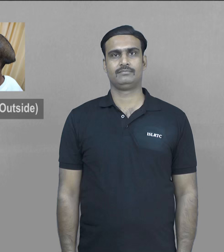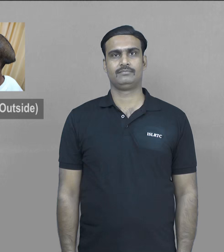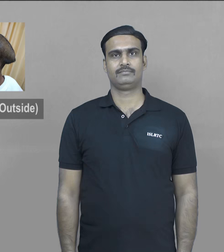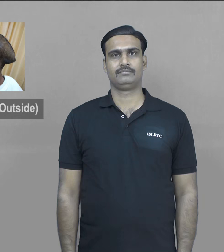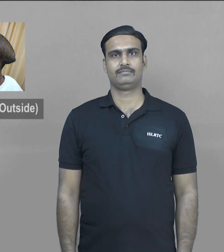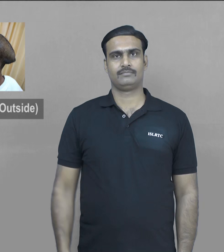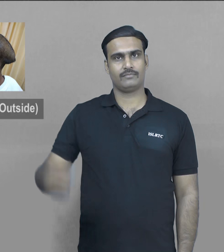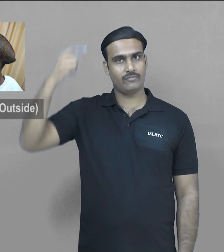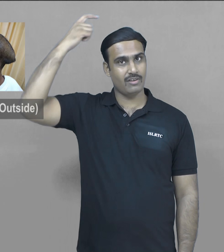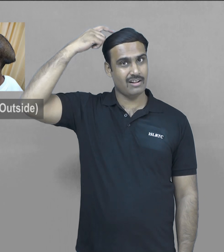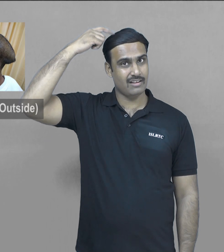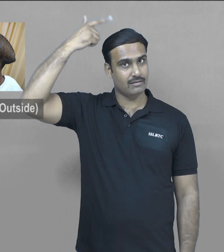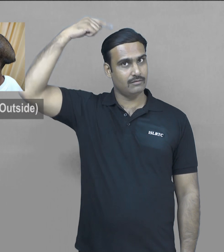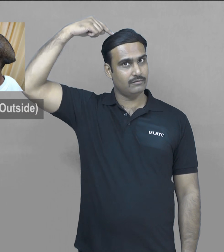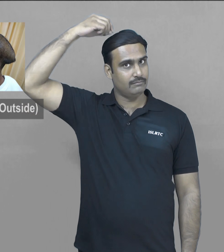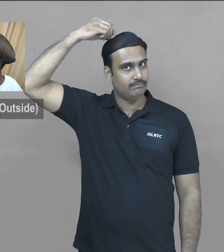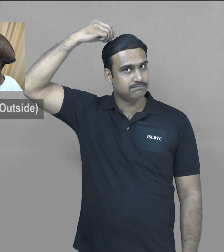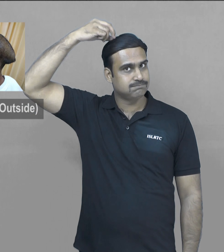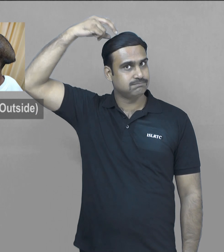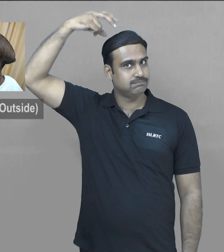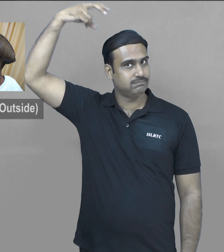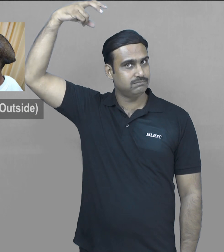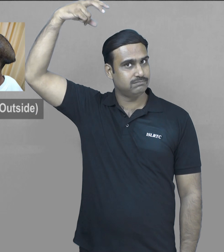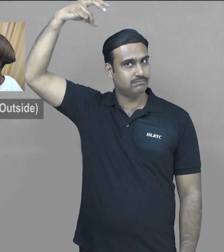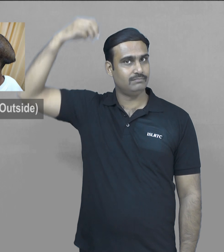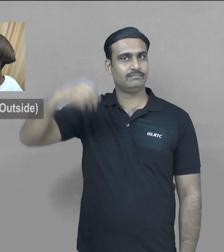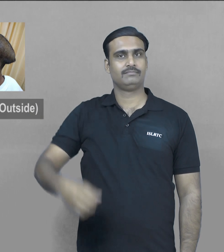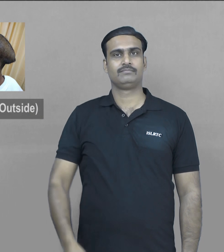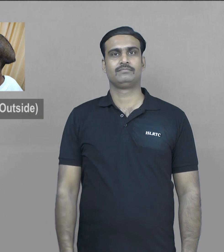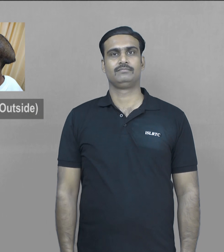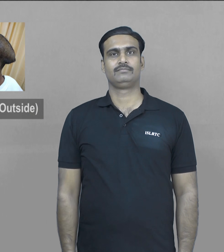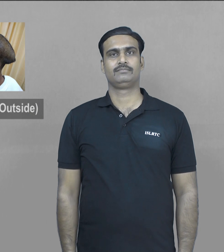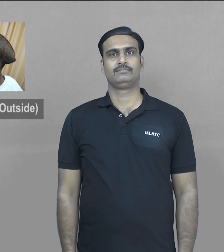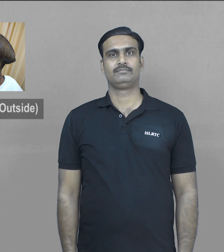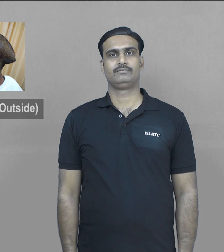Brain Tumor (Outside)